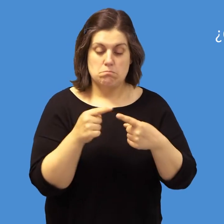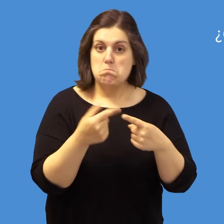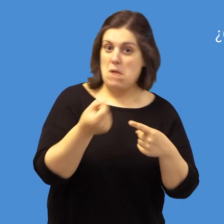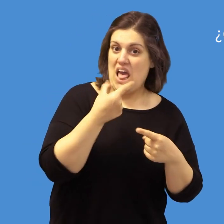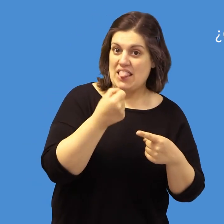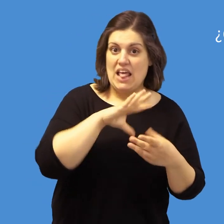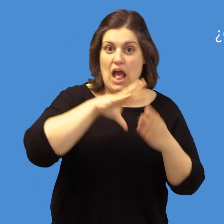droga